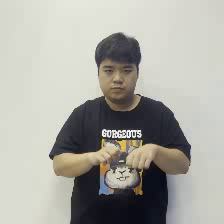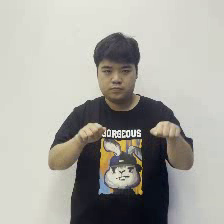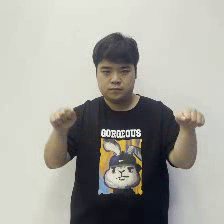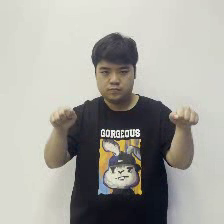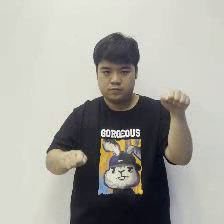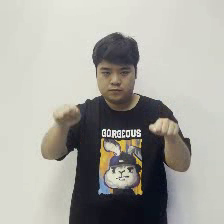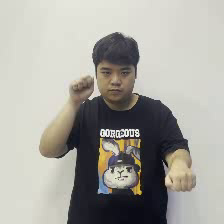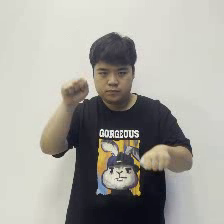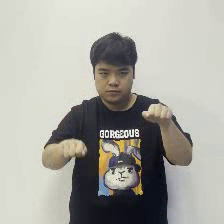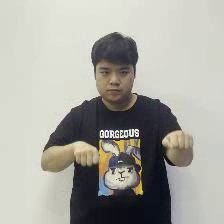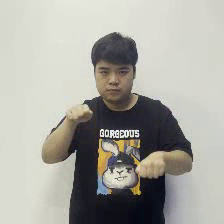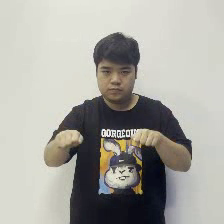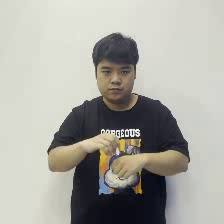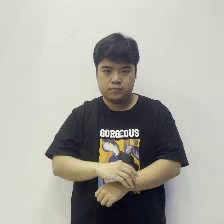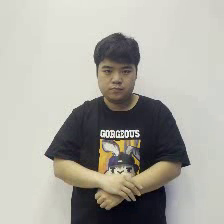Xe đạp